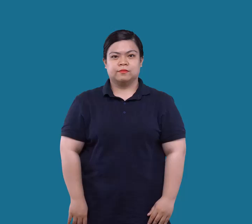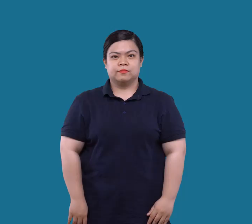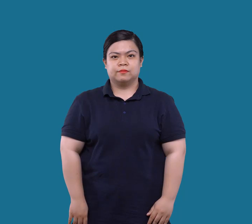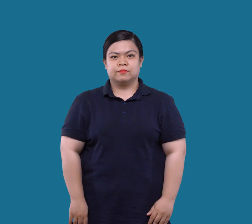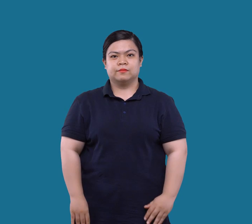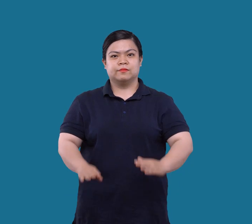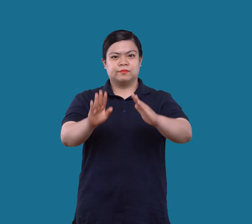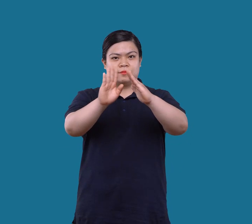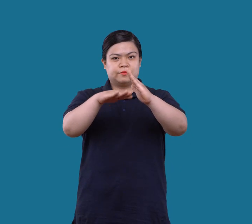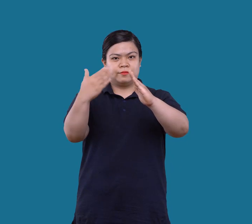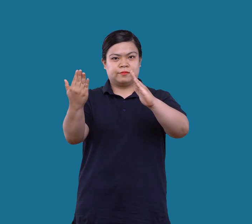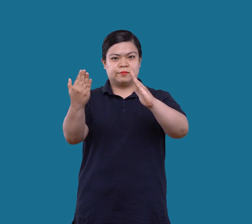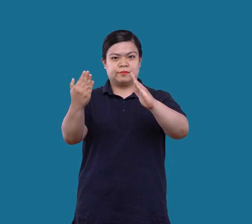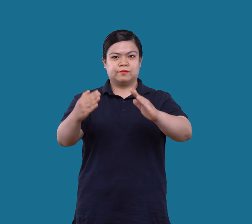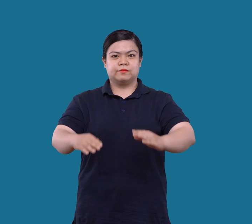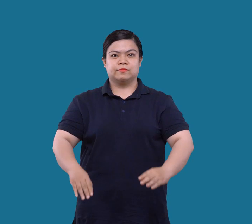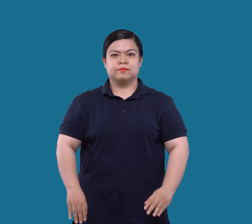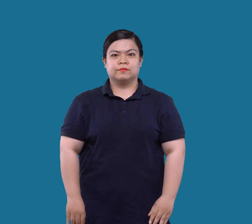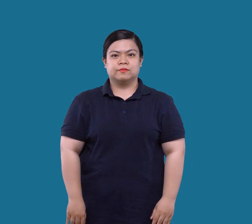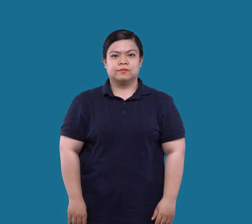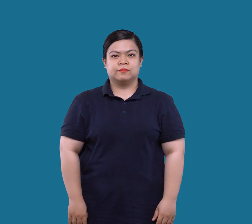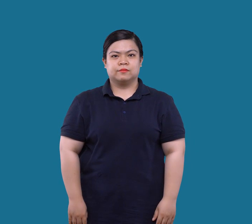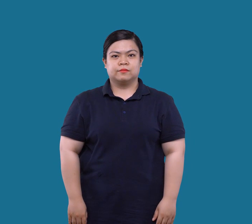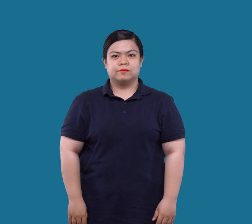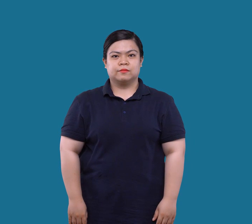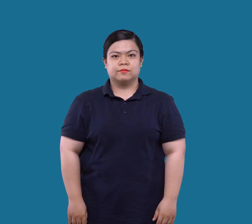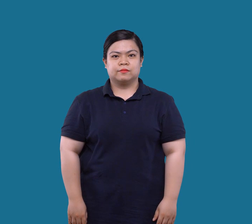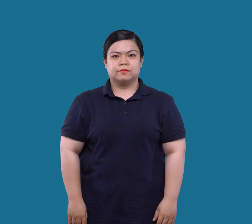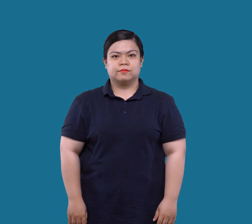tòa soạn